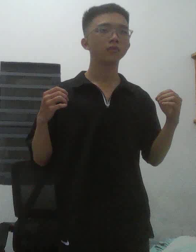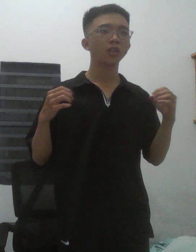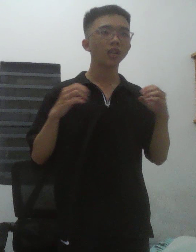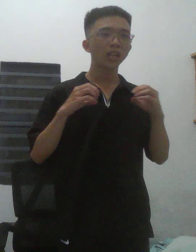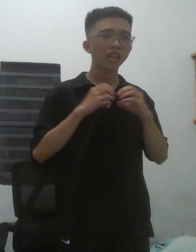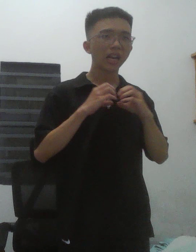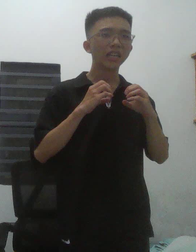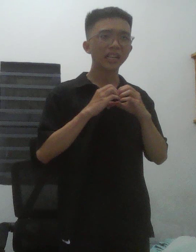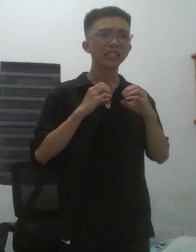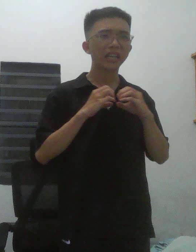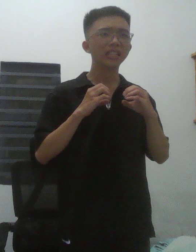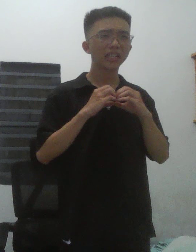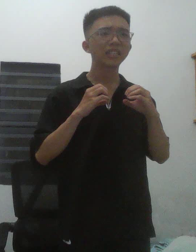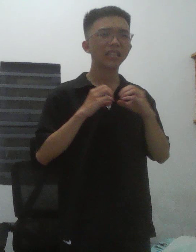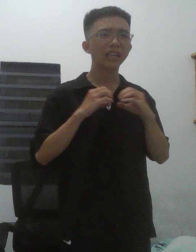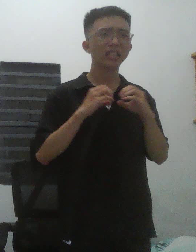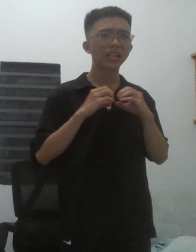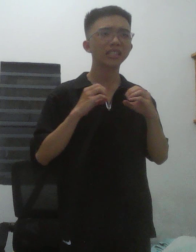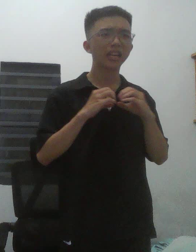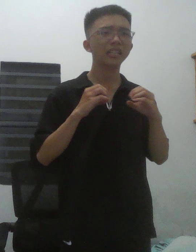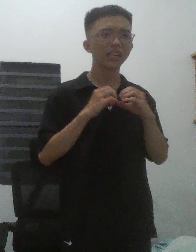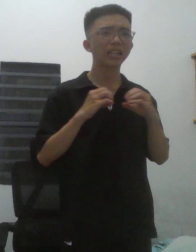cai nhau